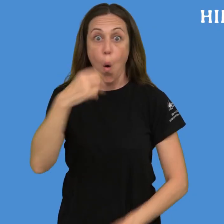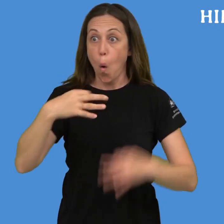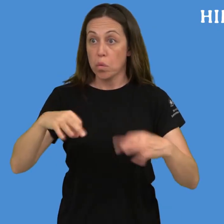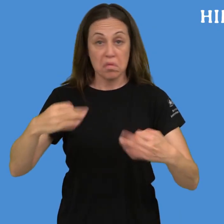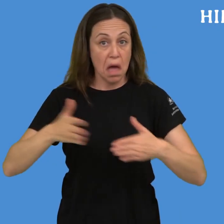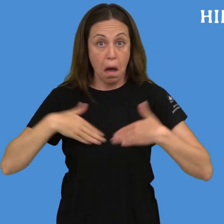normal